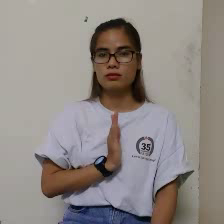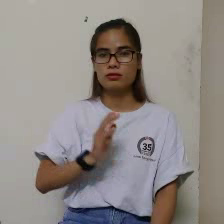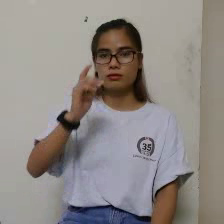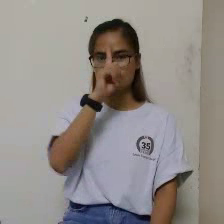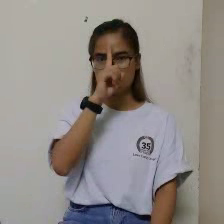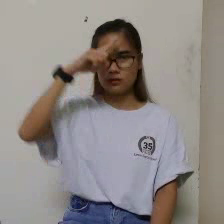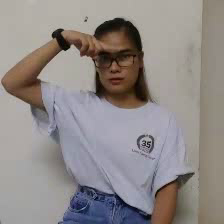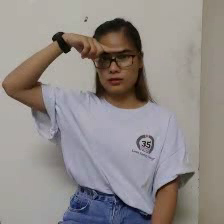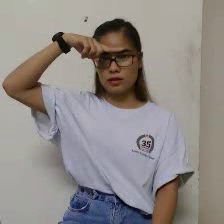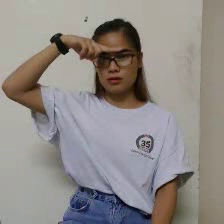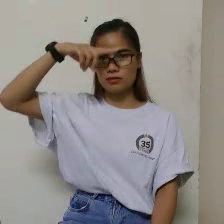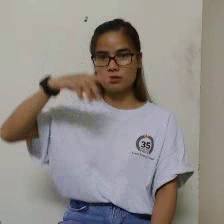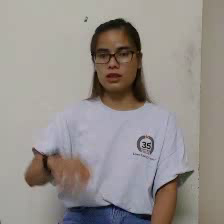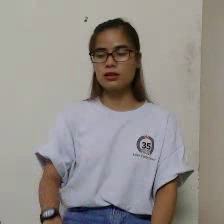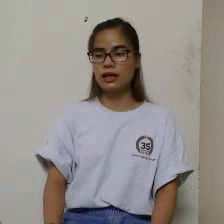Bộ y tế